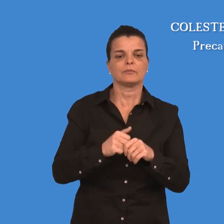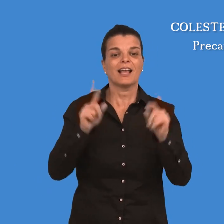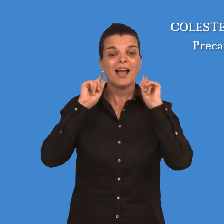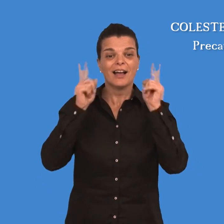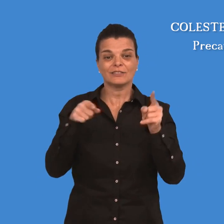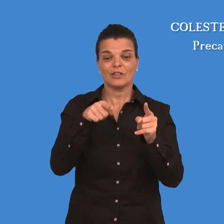caso